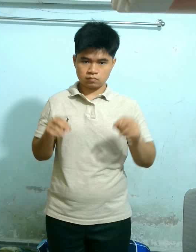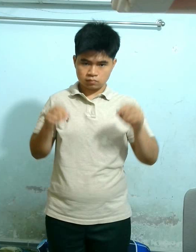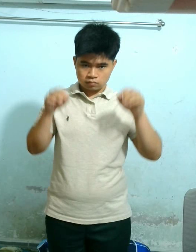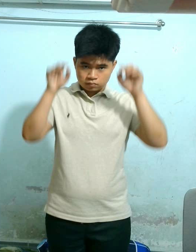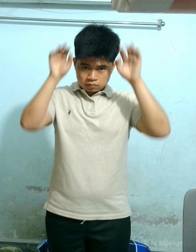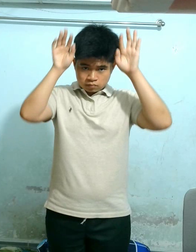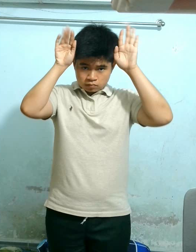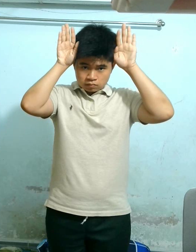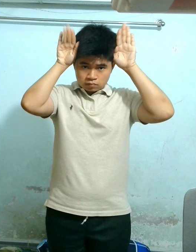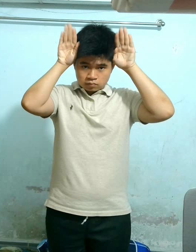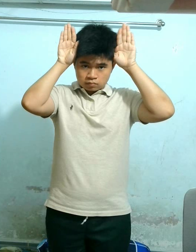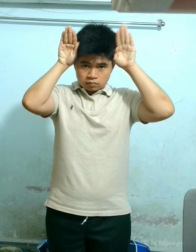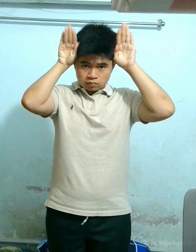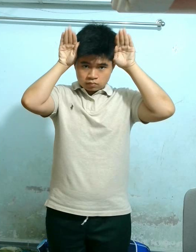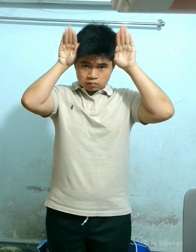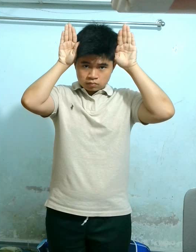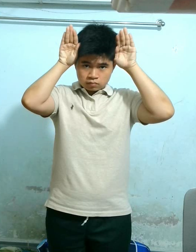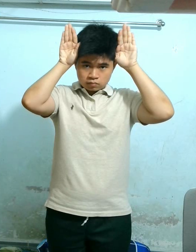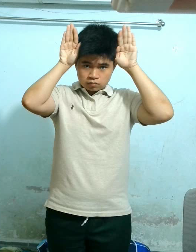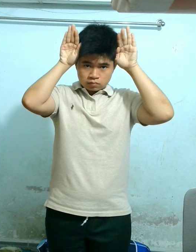cho